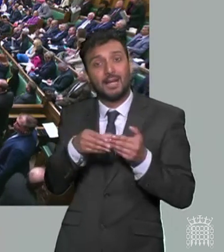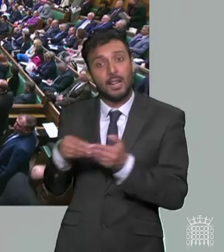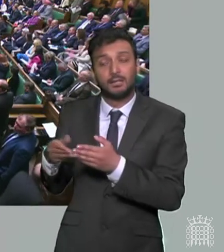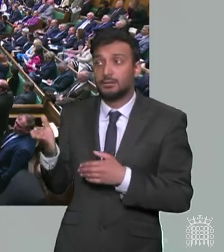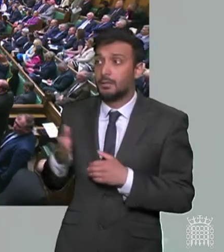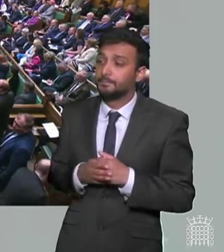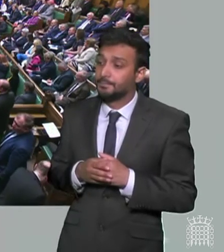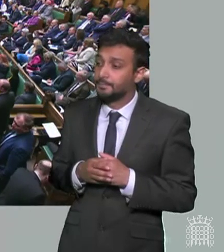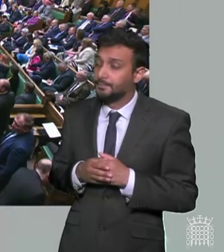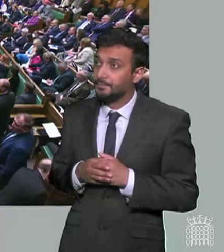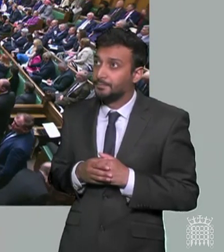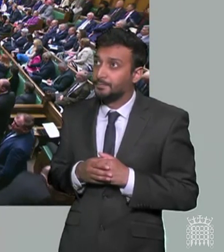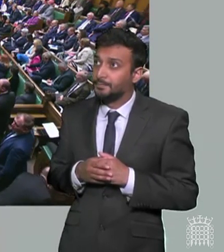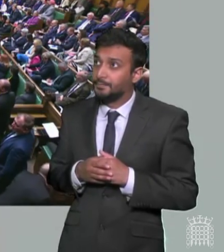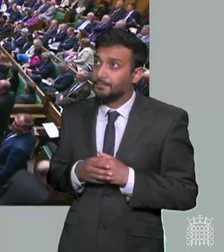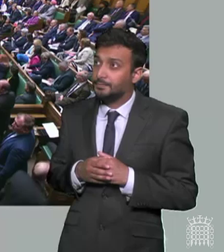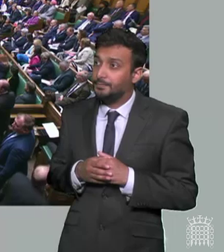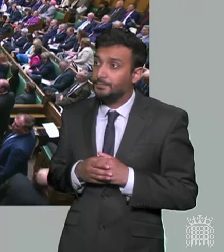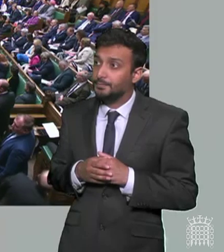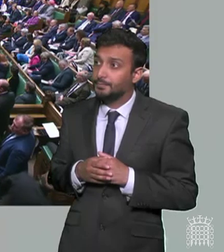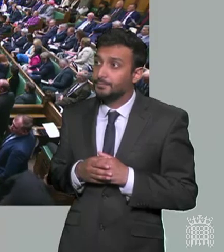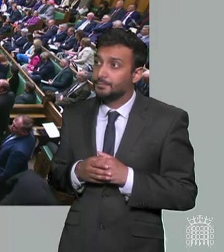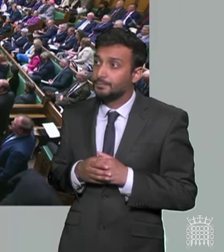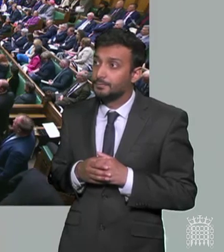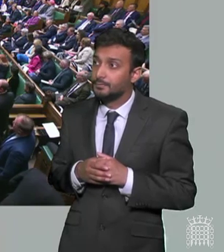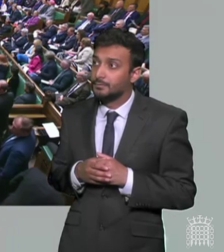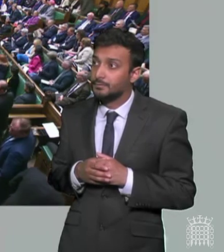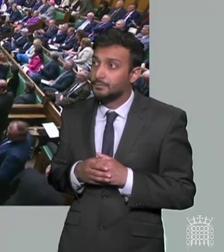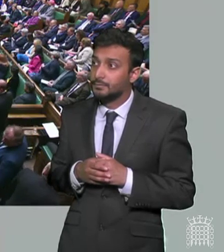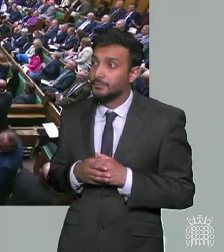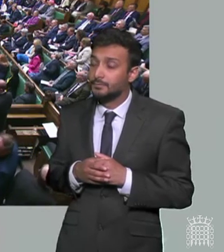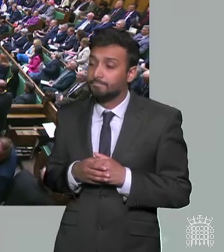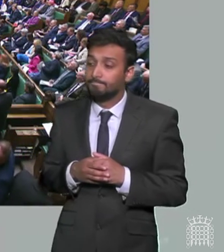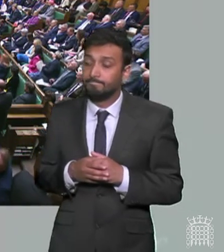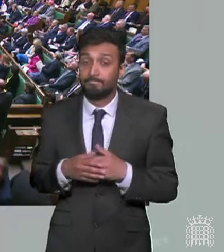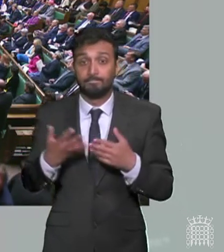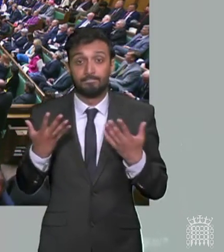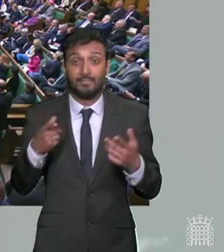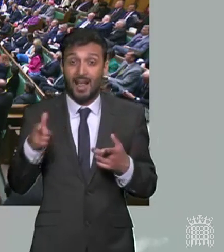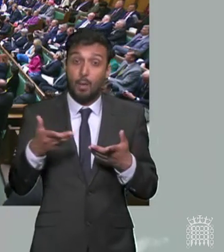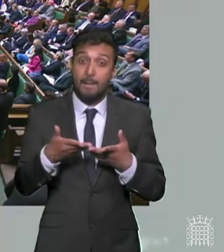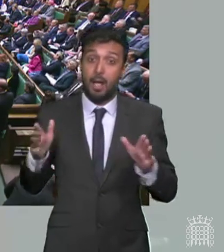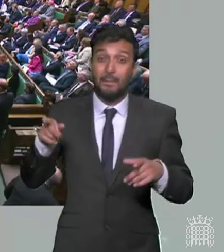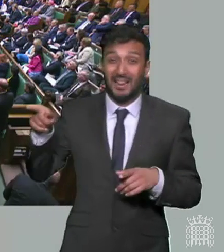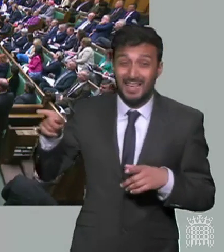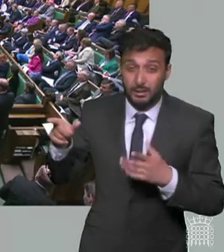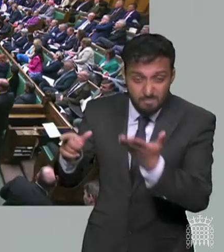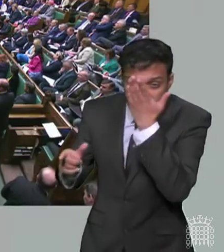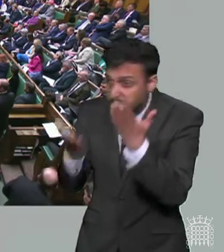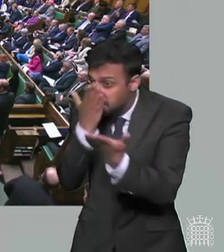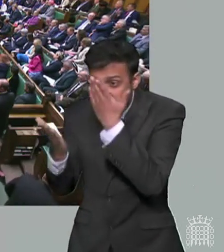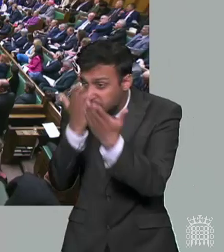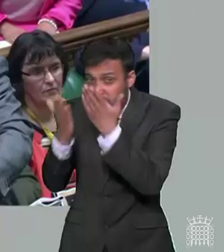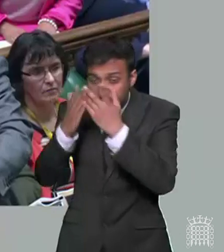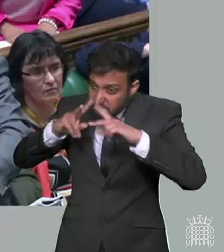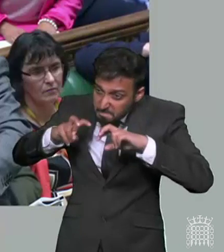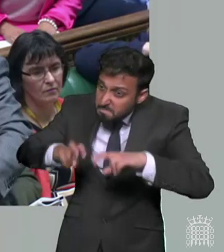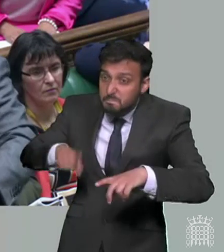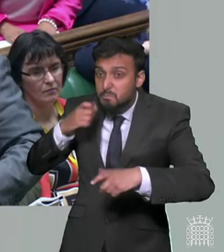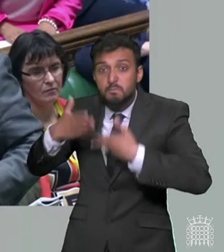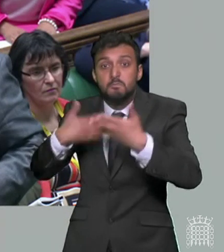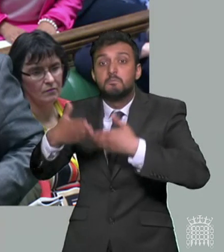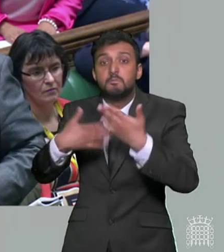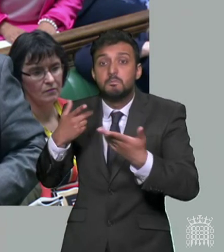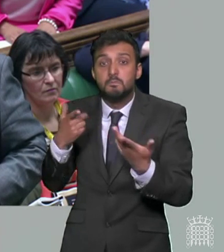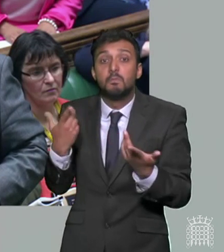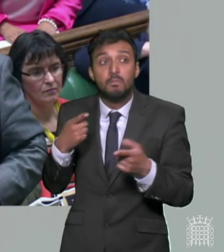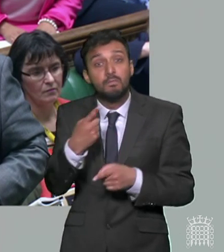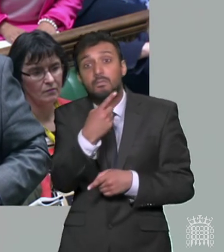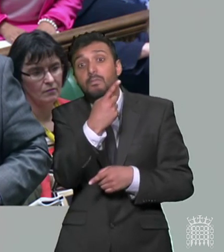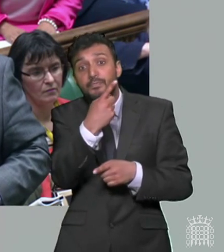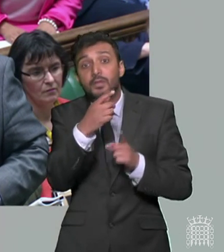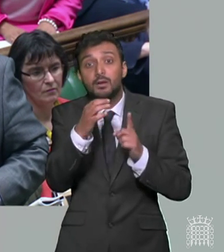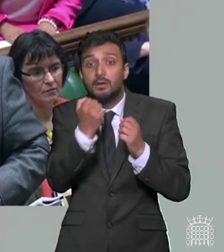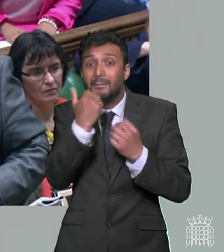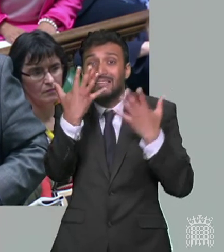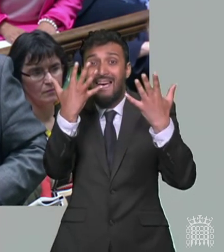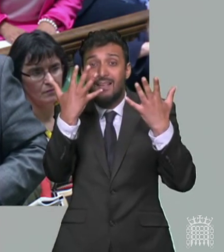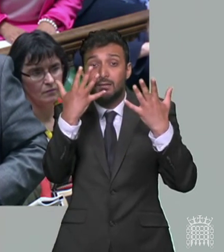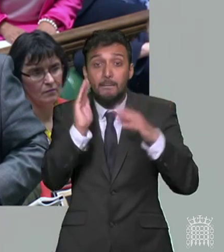As I speak, the public are poring over the sordid detail of what went on—out of the public eye, behind the high gates and walls of the Prime Minister’s residence.